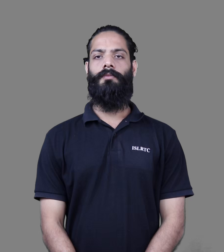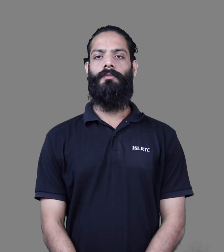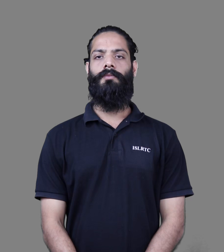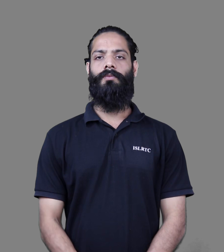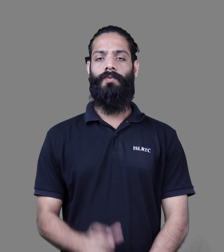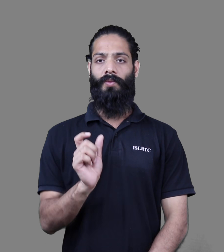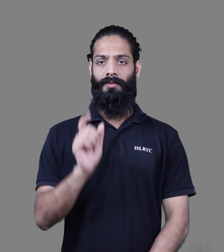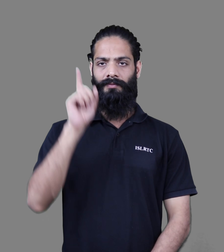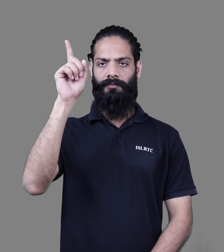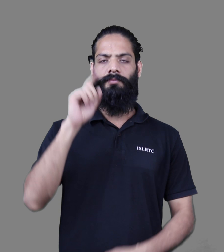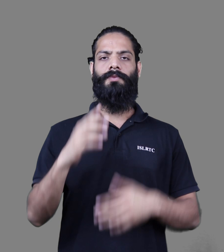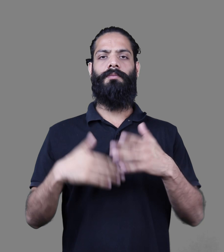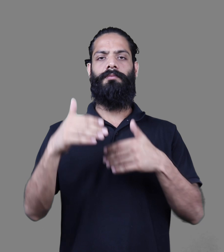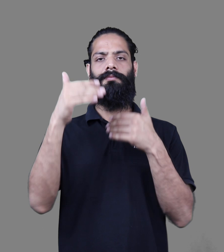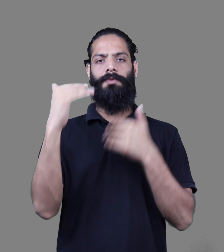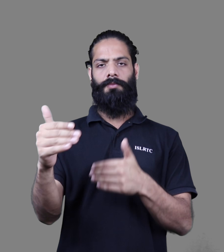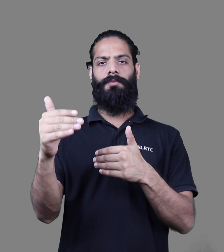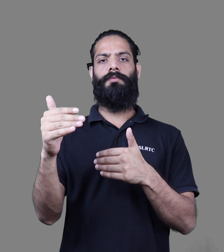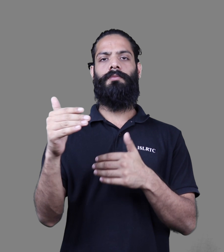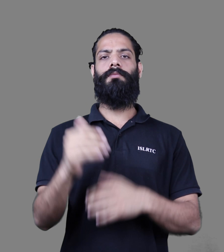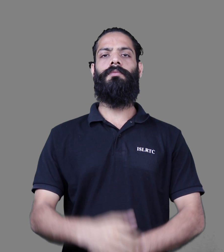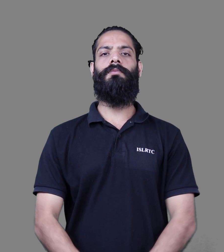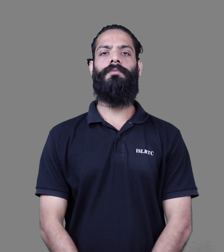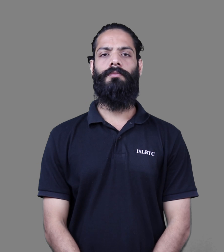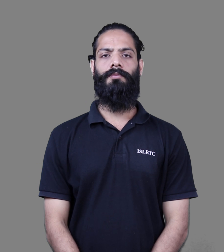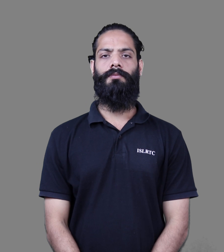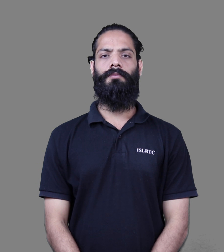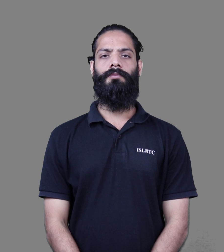Limitation